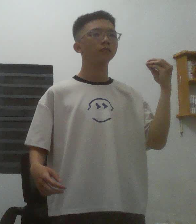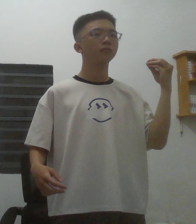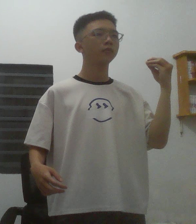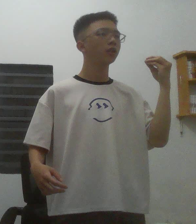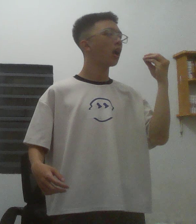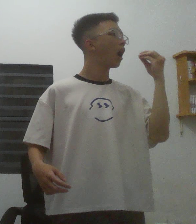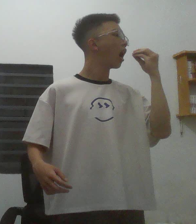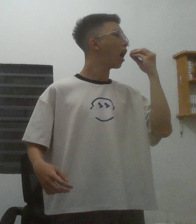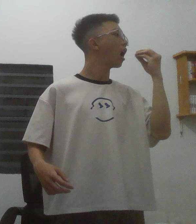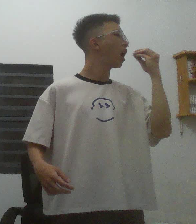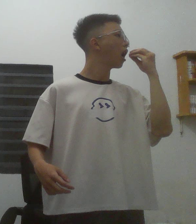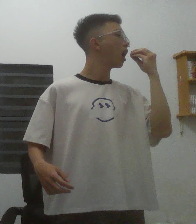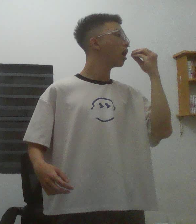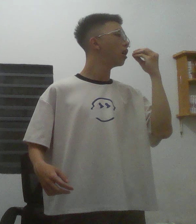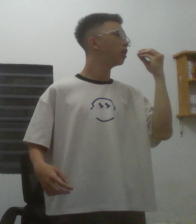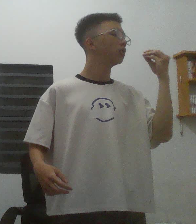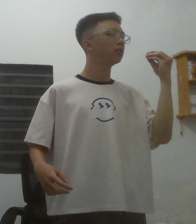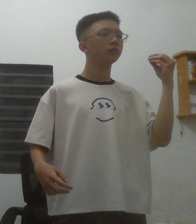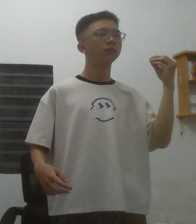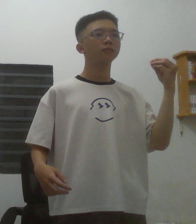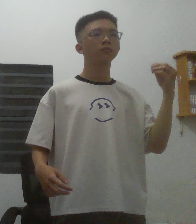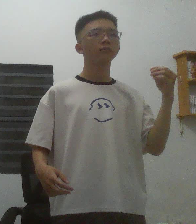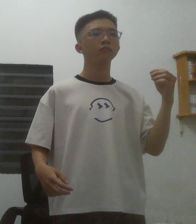an